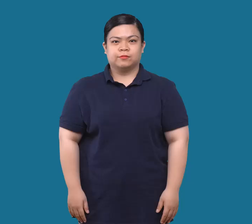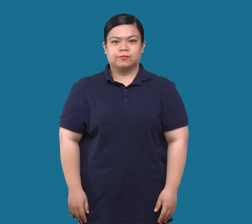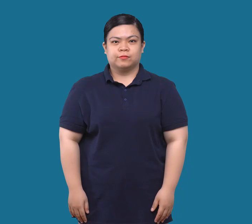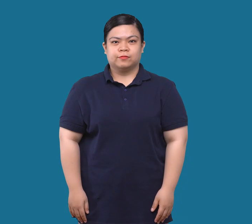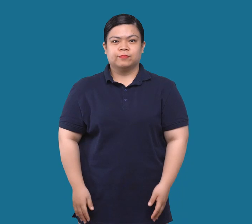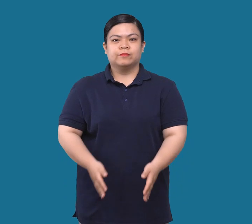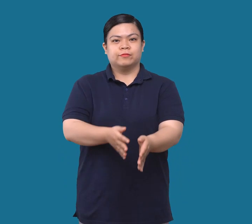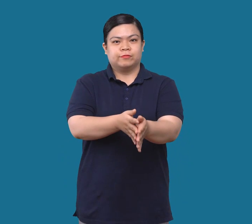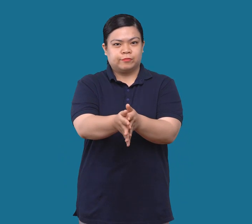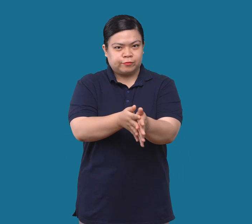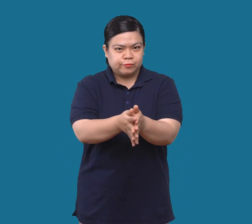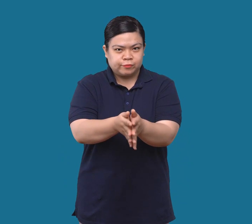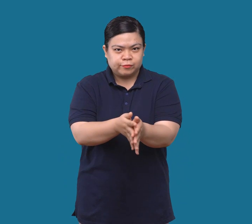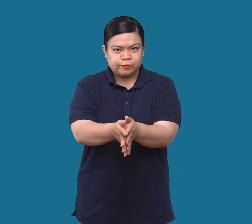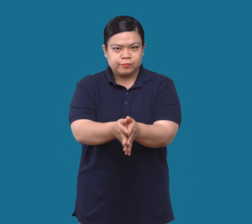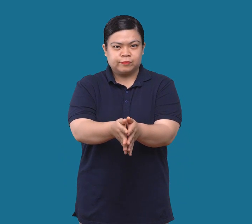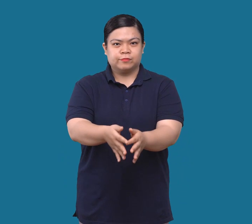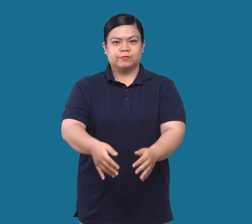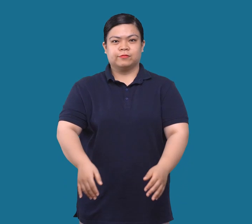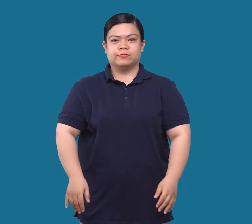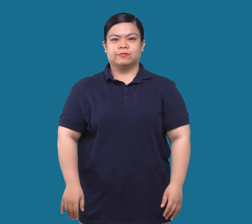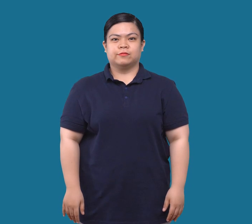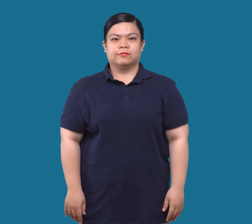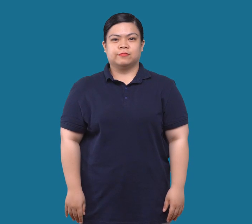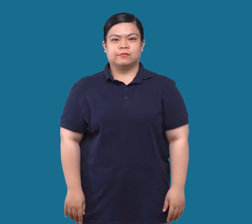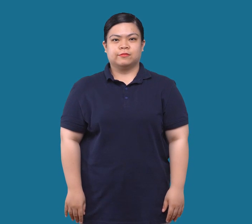rửa tay